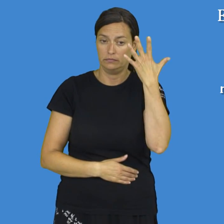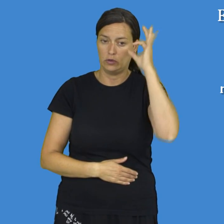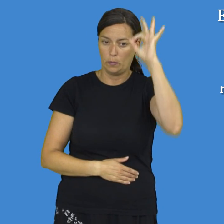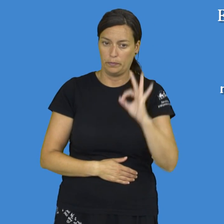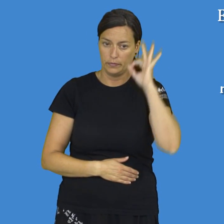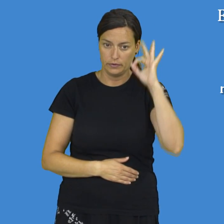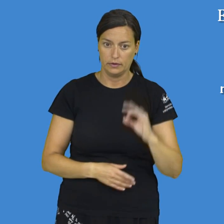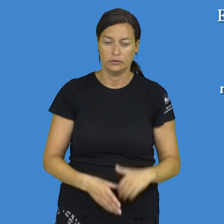porcentaje